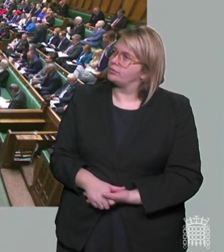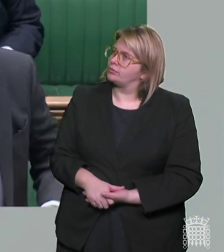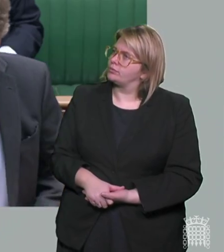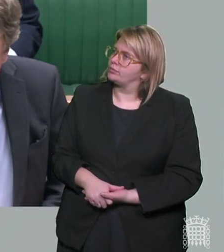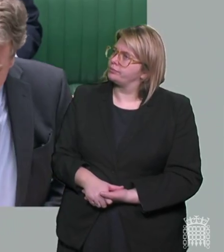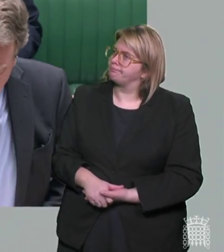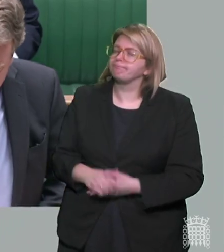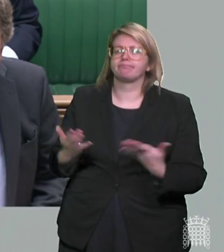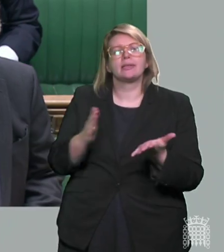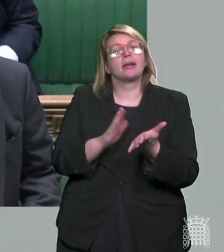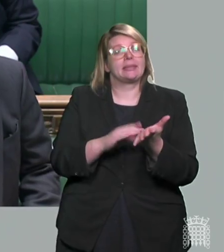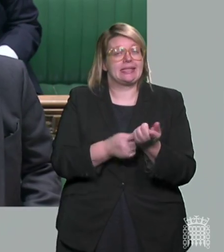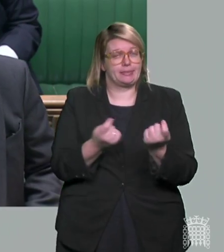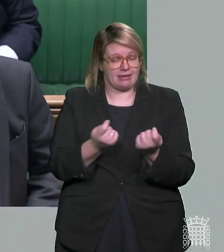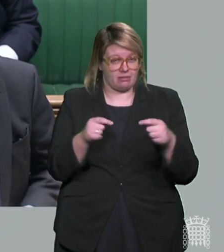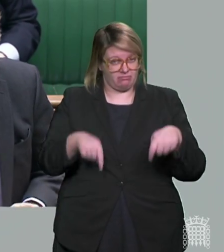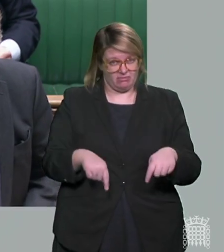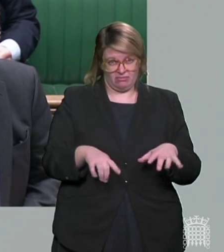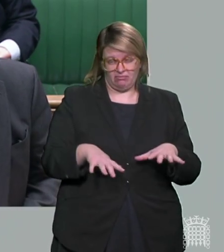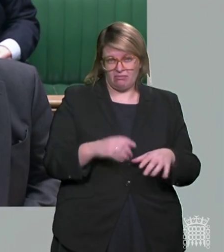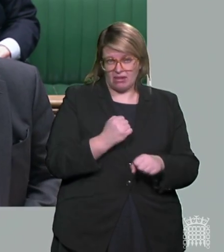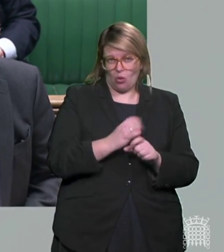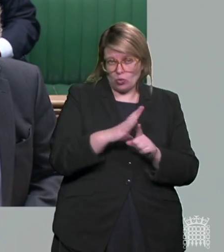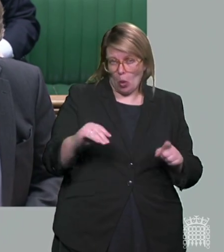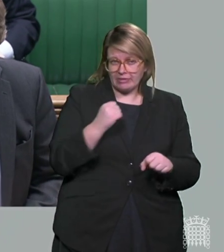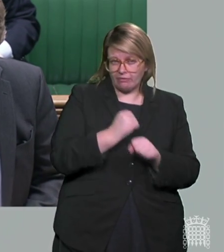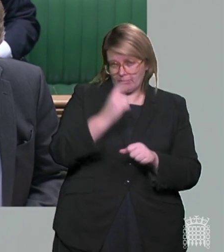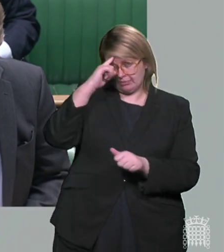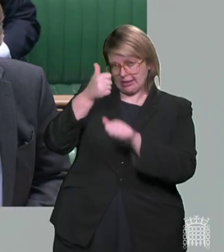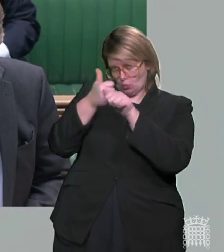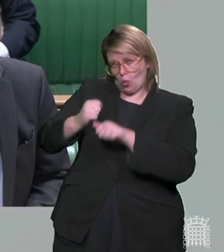The Government’s commitment to Scotland is best demonstrated by what we are doing on the ground.